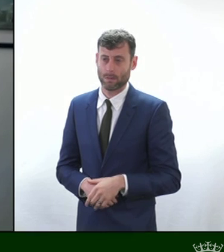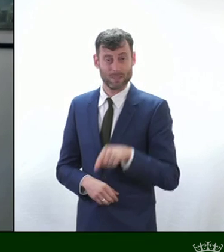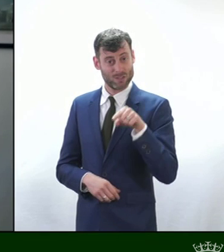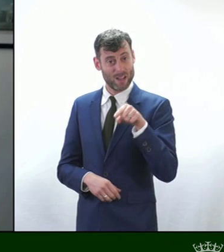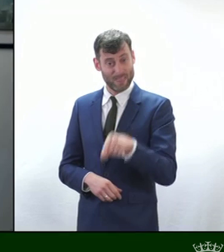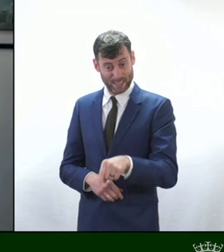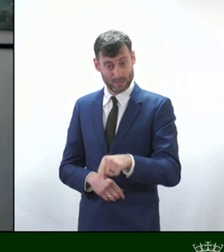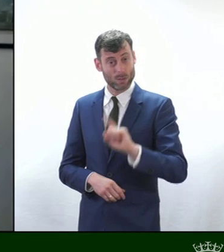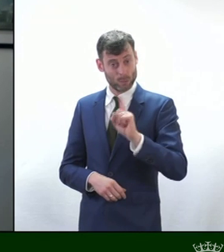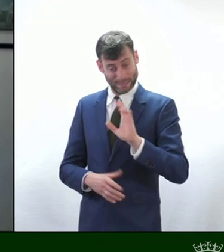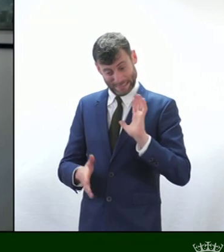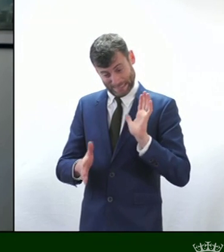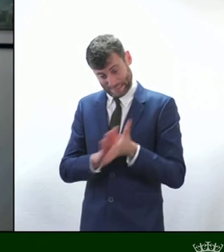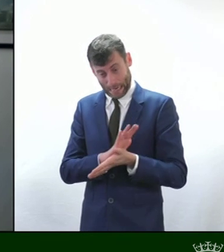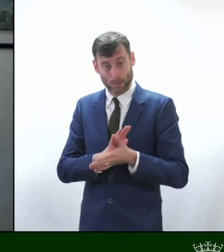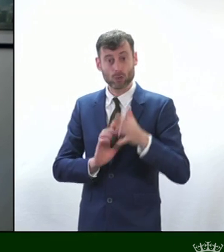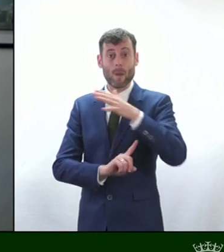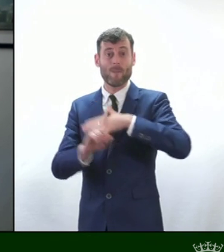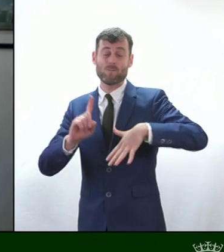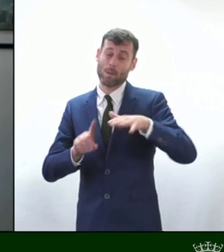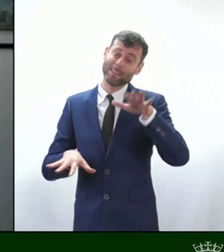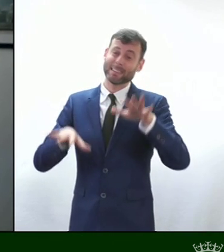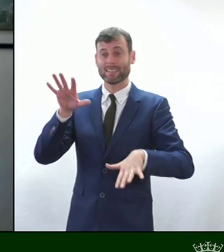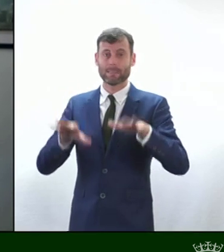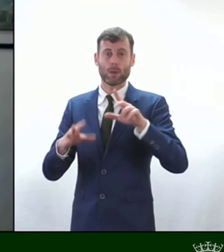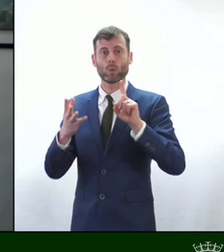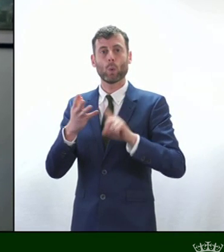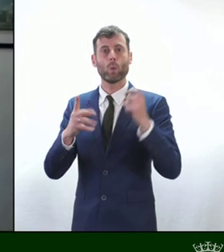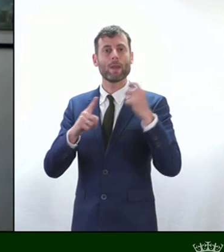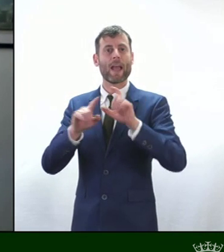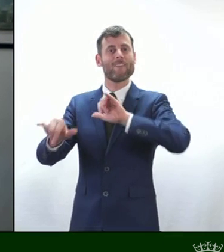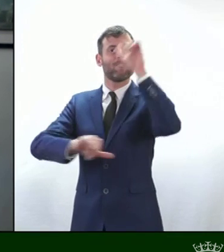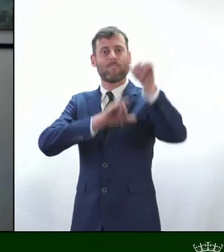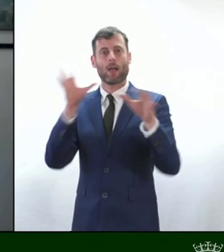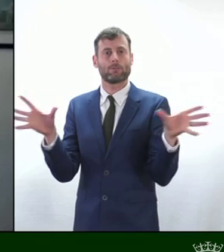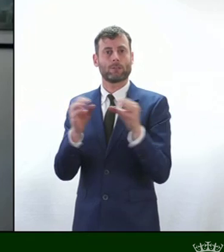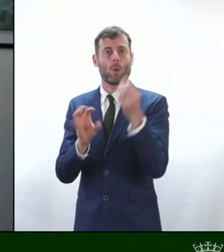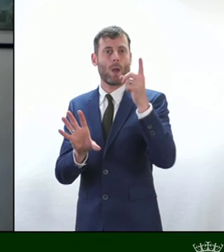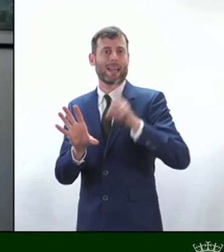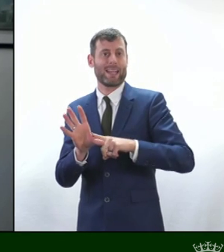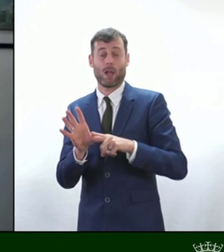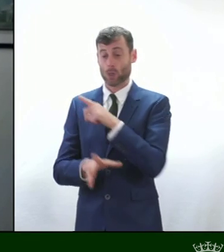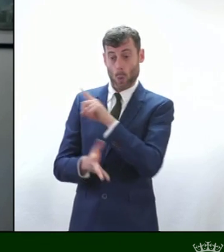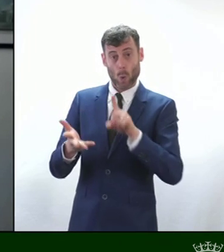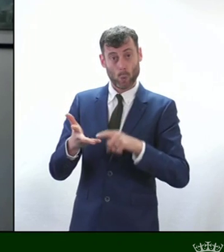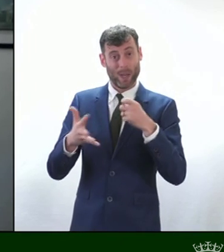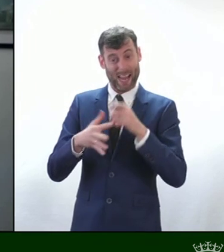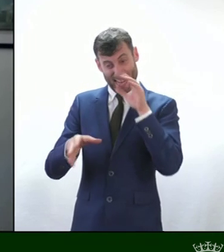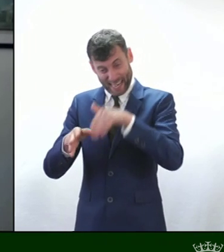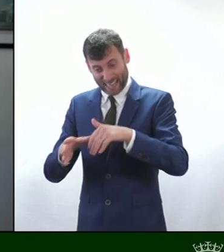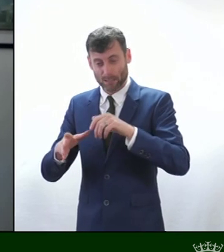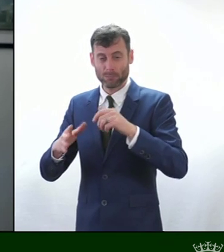Not only that, but a recent response to one of my written parliamentary questions confirmed that UKEF has six more fossil fuel projects under consideration.